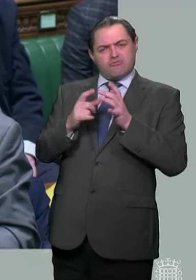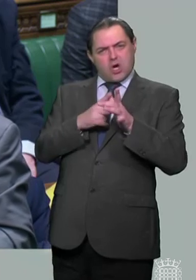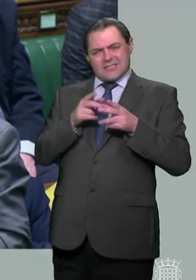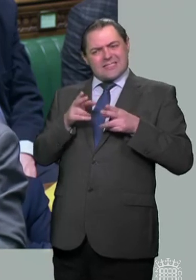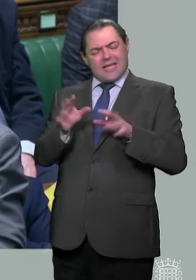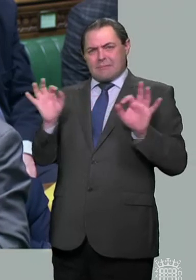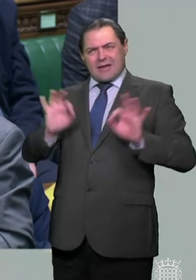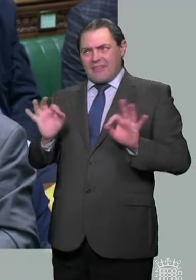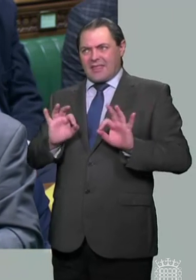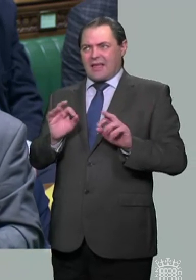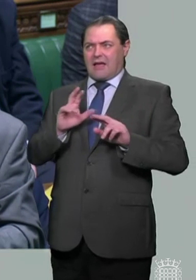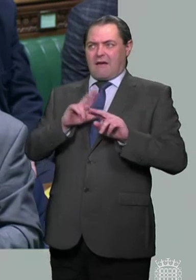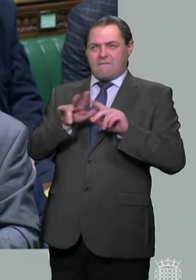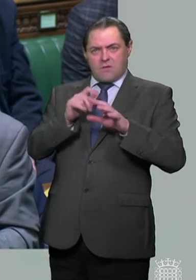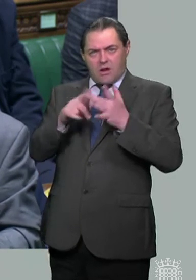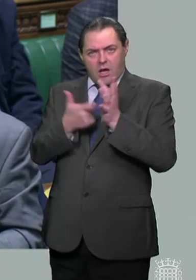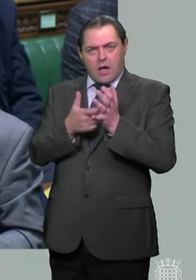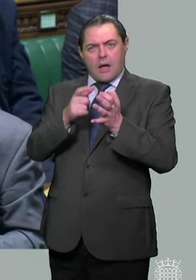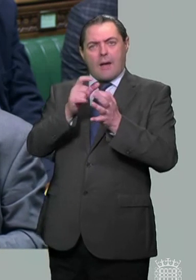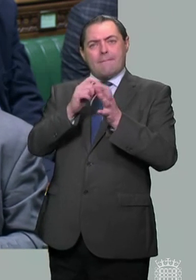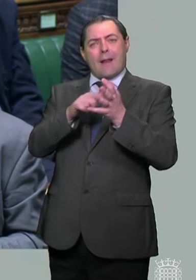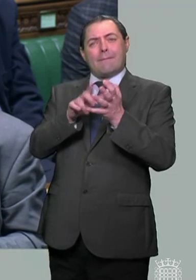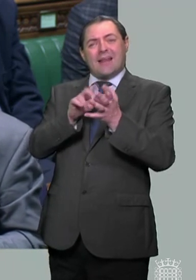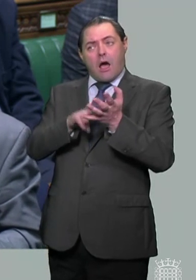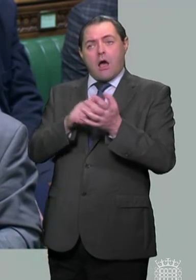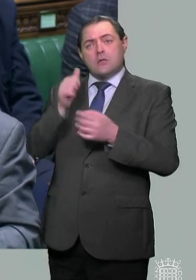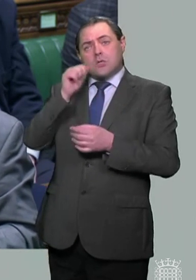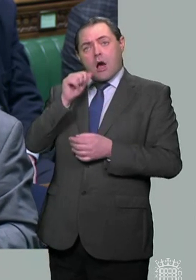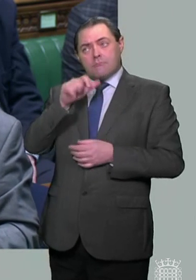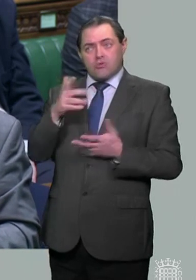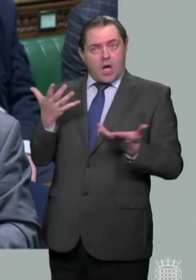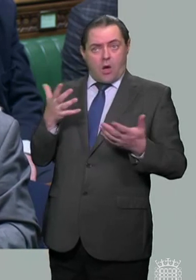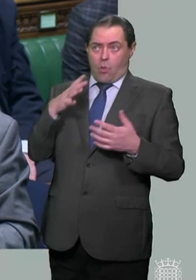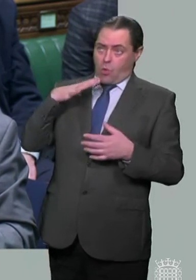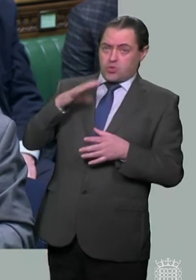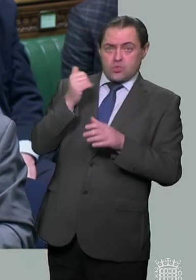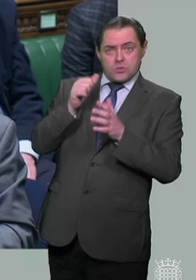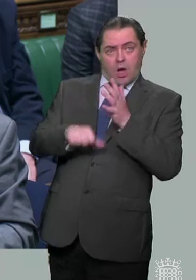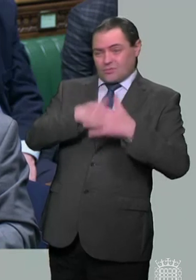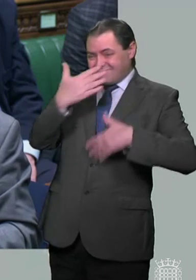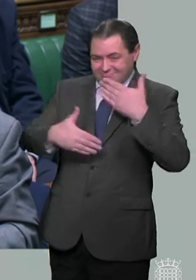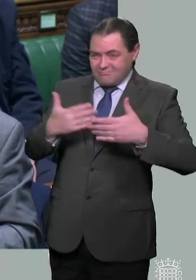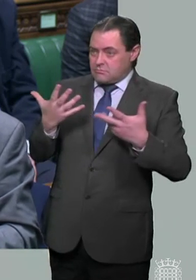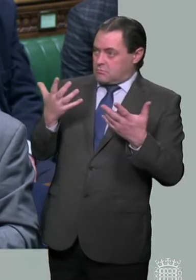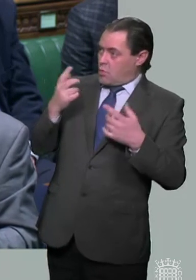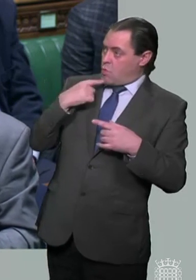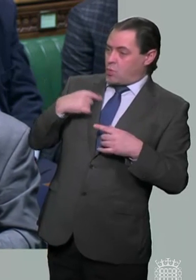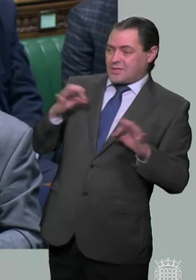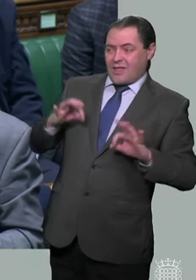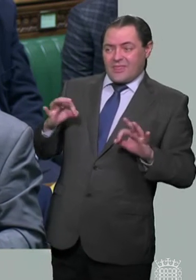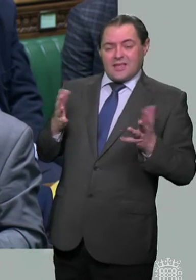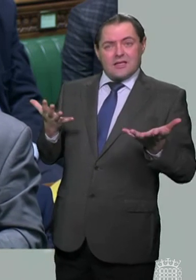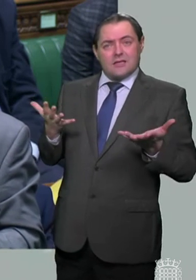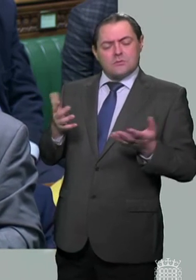Production lines in Falkirk, Ballymena and Scarborough are desperate to start orders and deserve better.